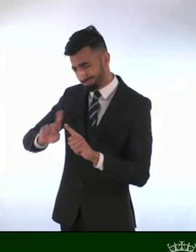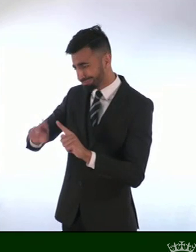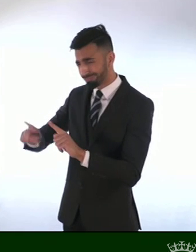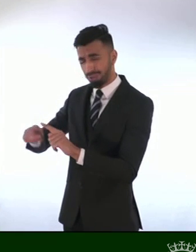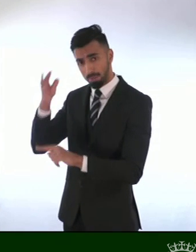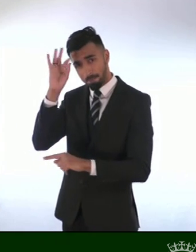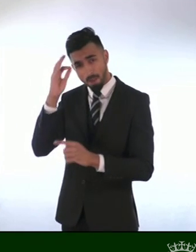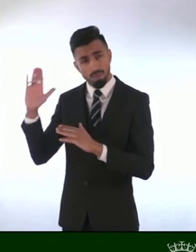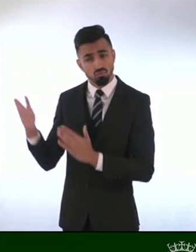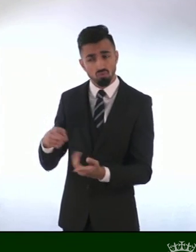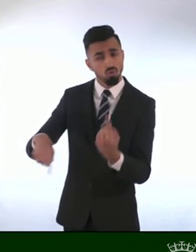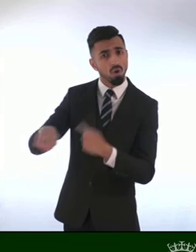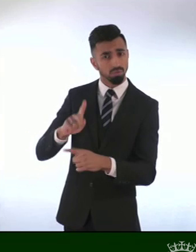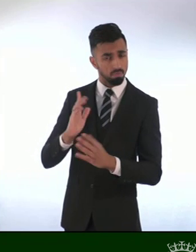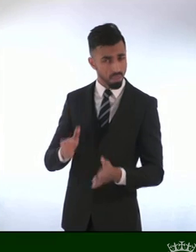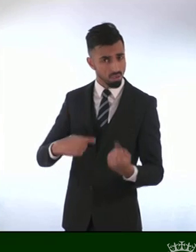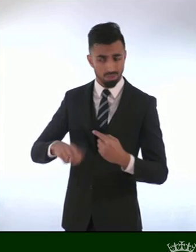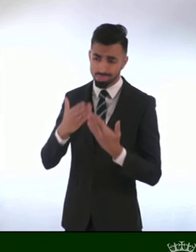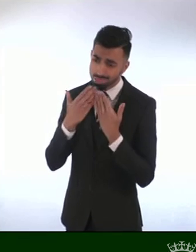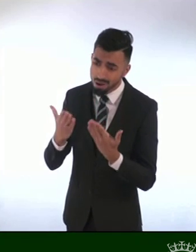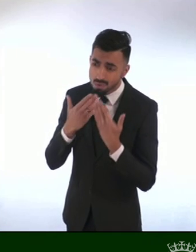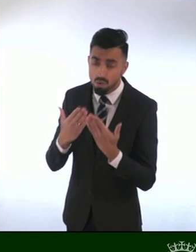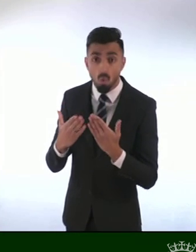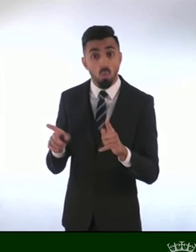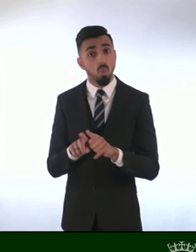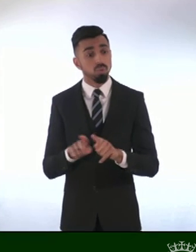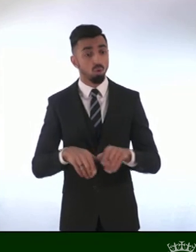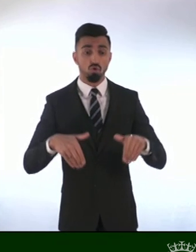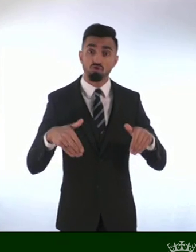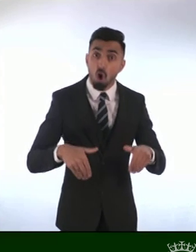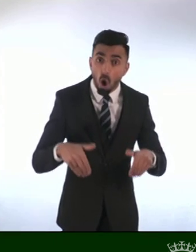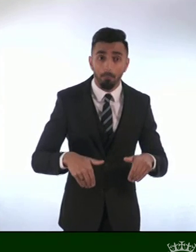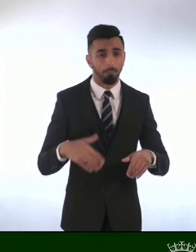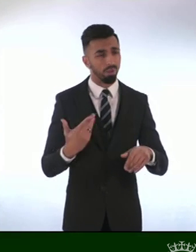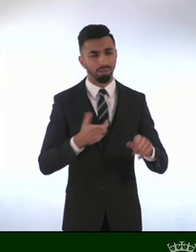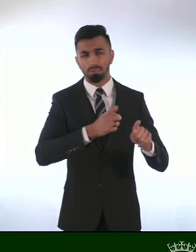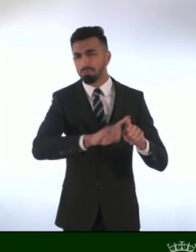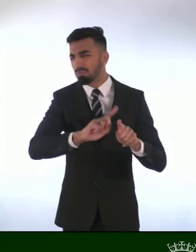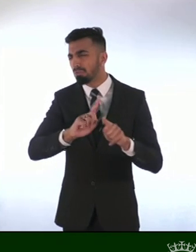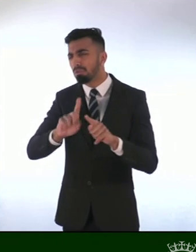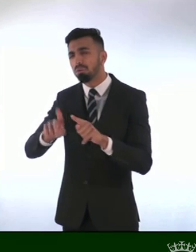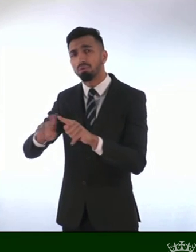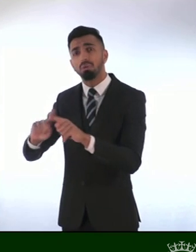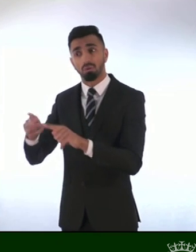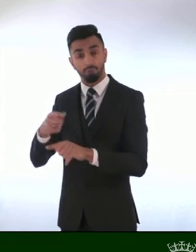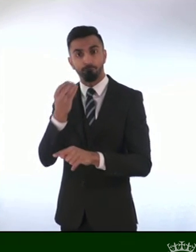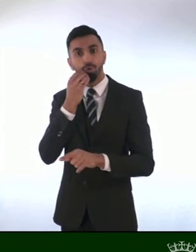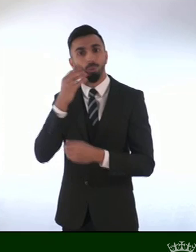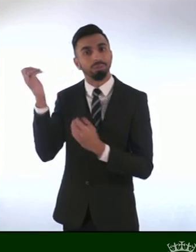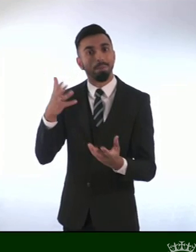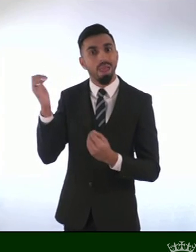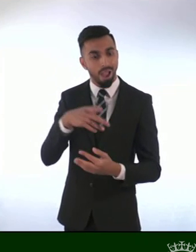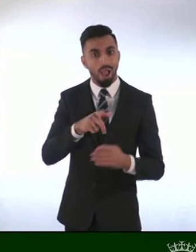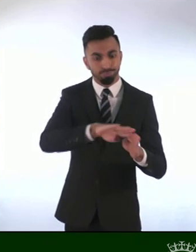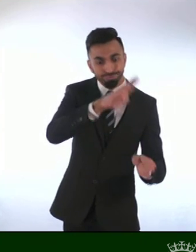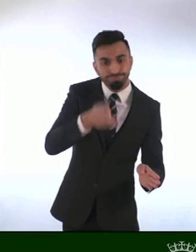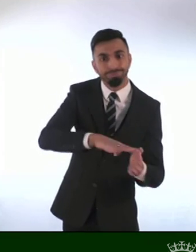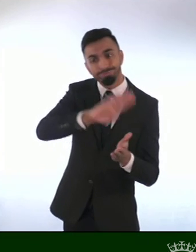We must also thank those working round the clock to make sure our shops and warehouses are stocked with the essential food supplies that everybody needs.